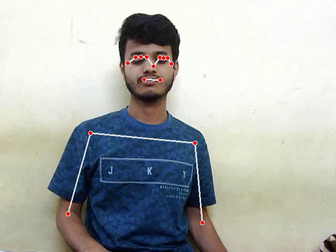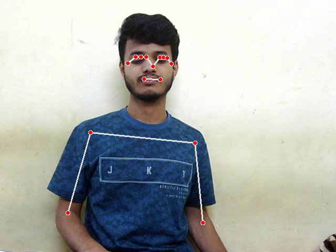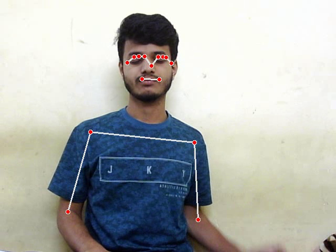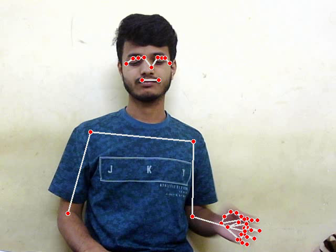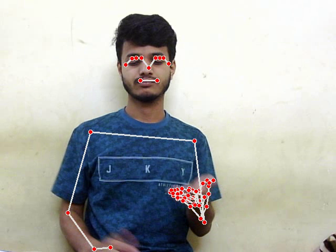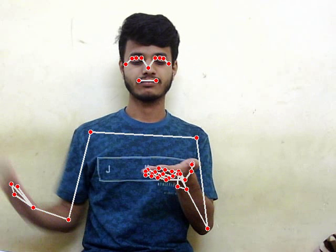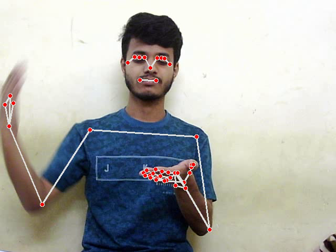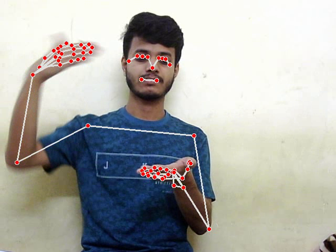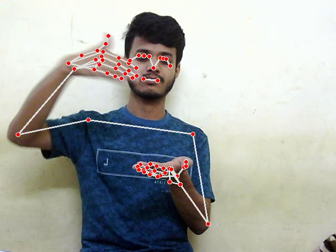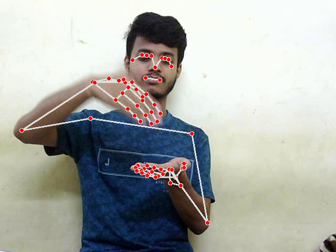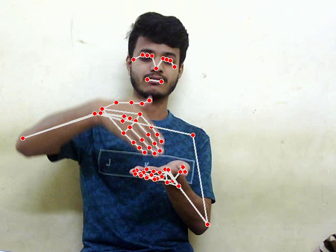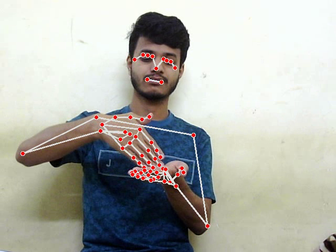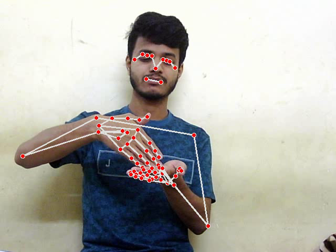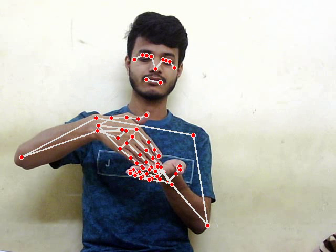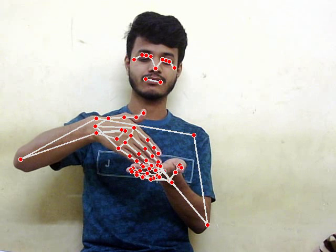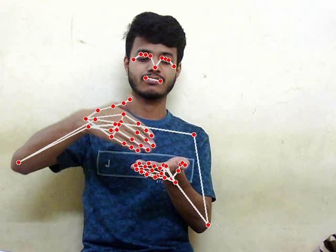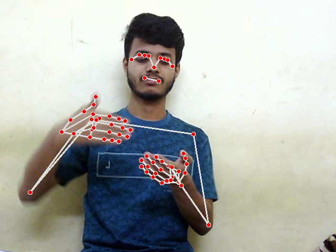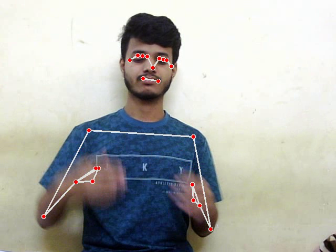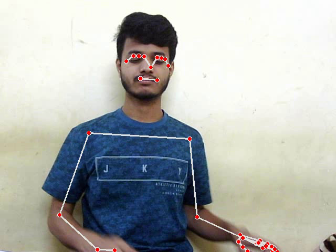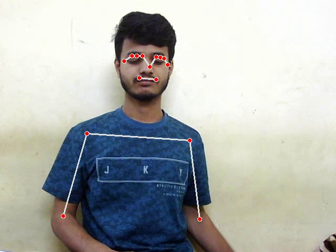again